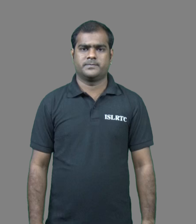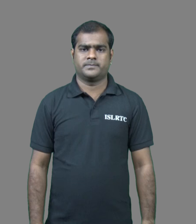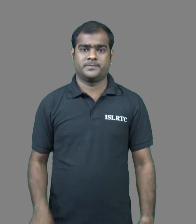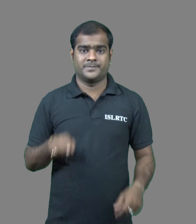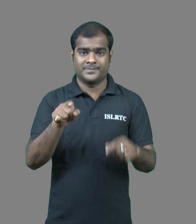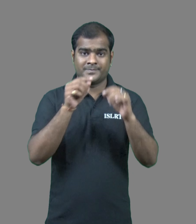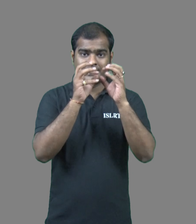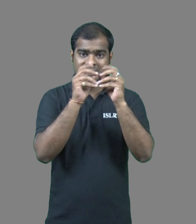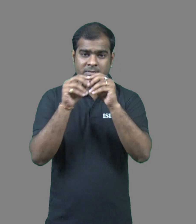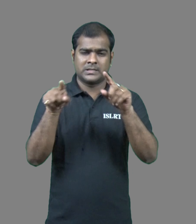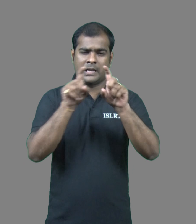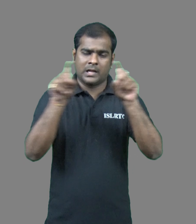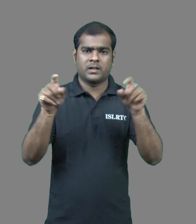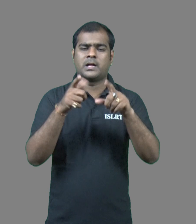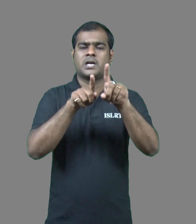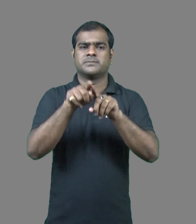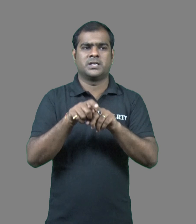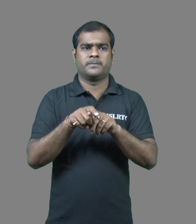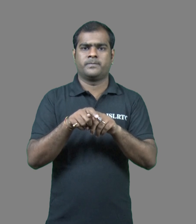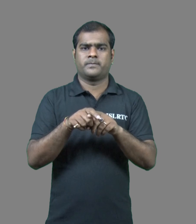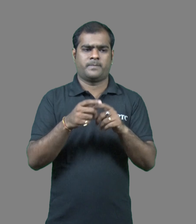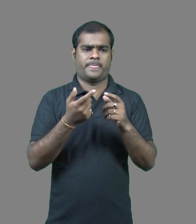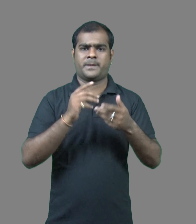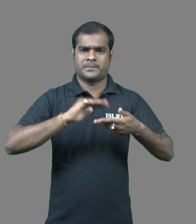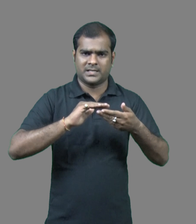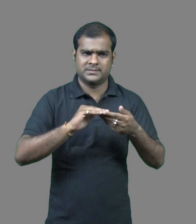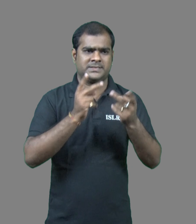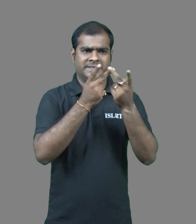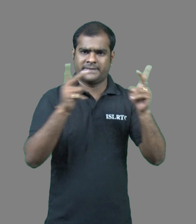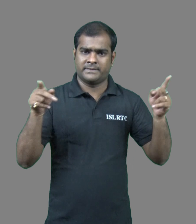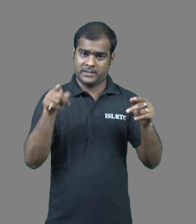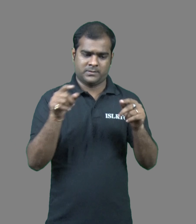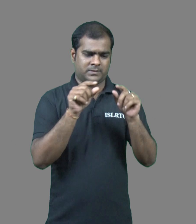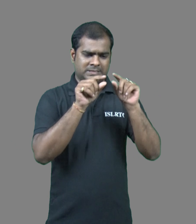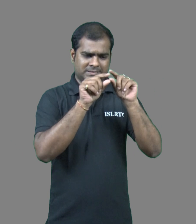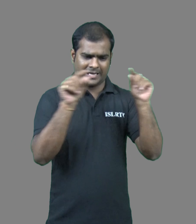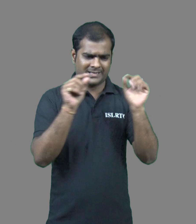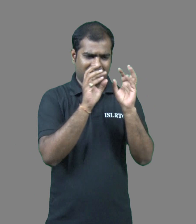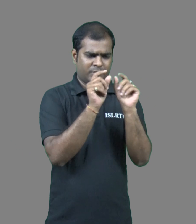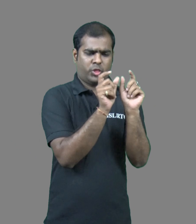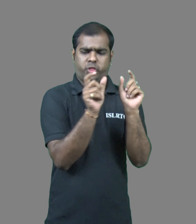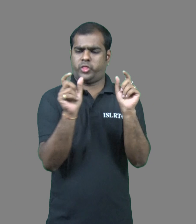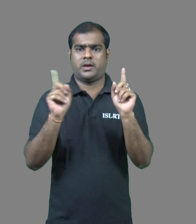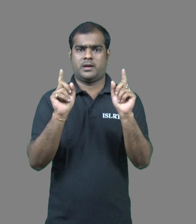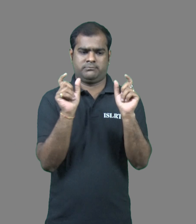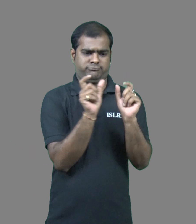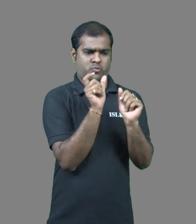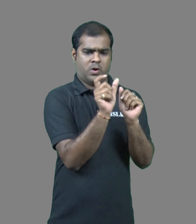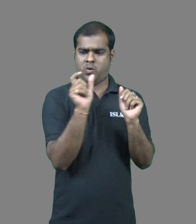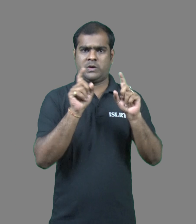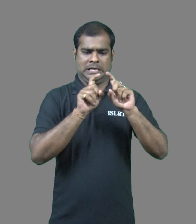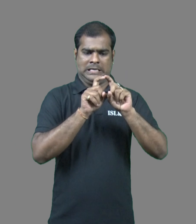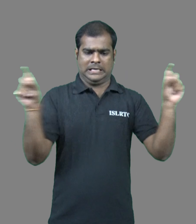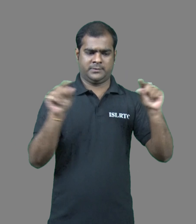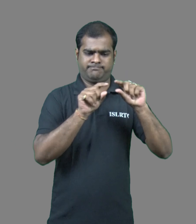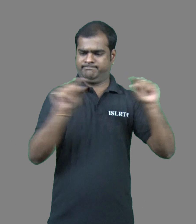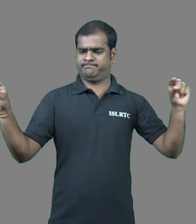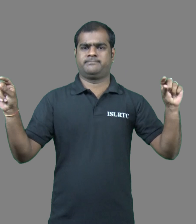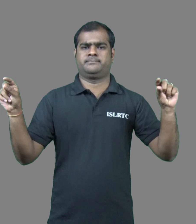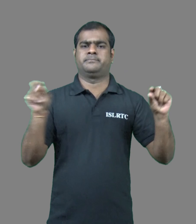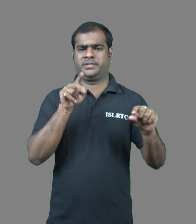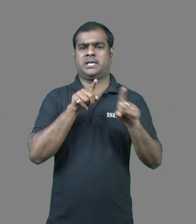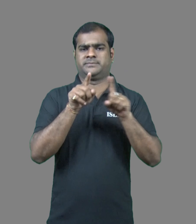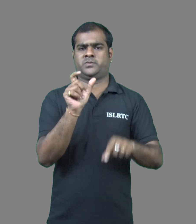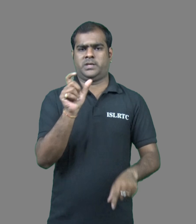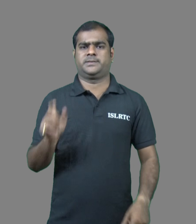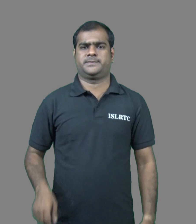Kerning